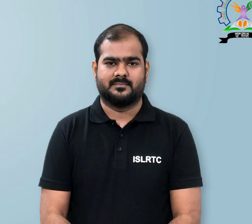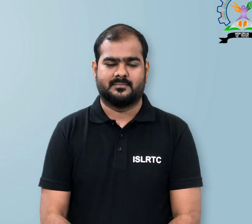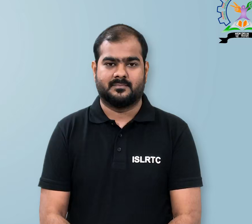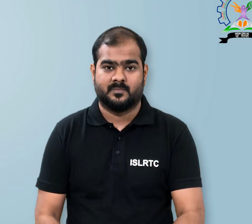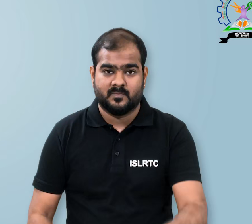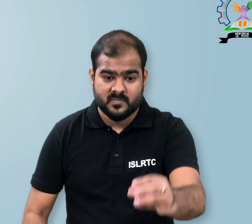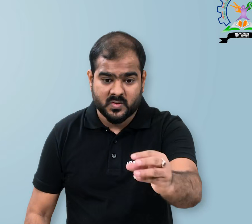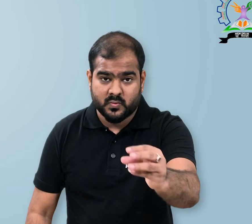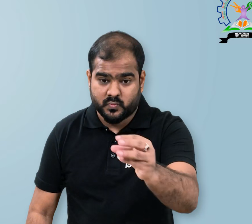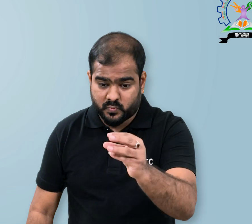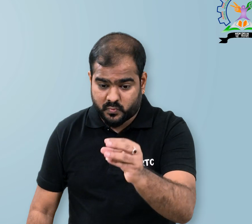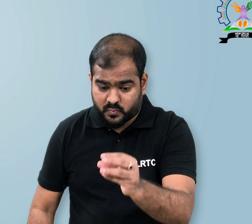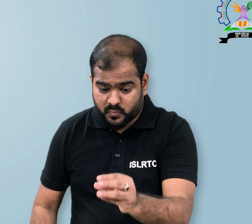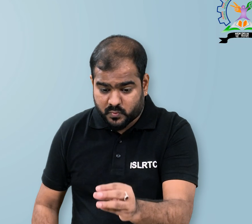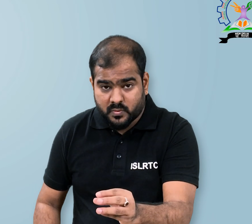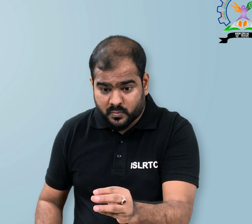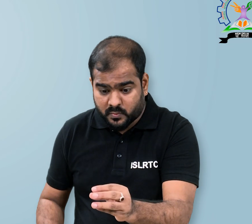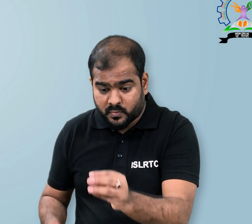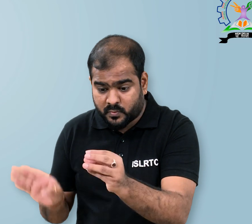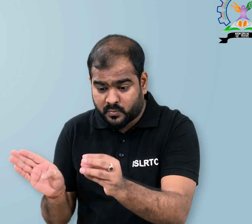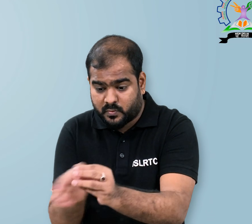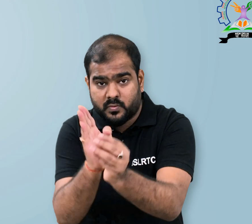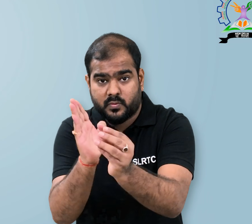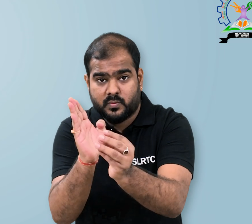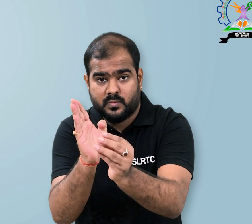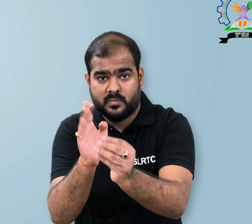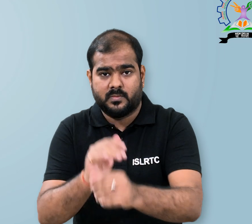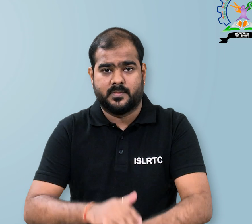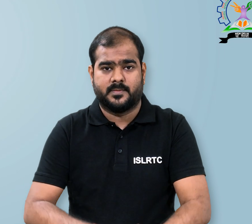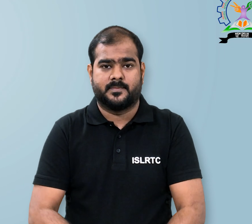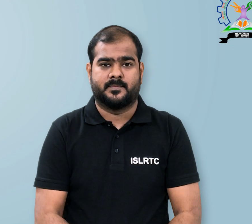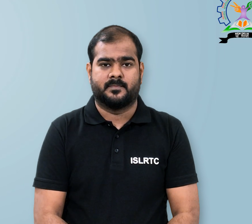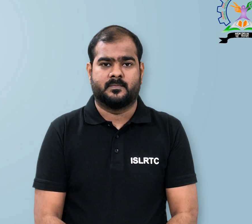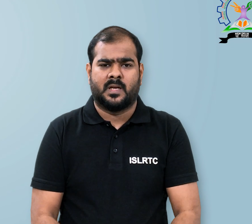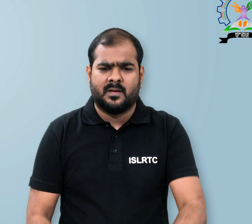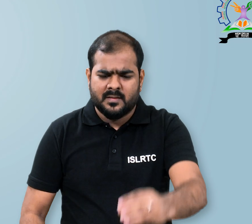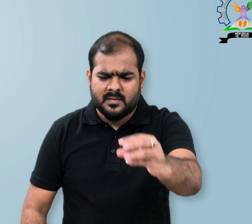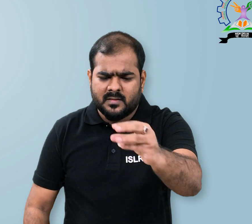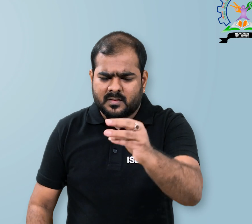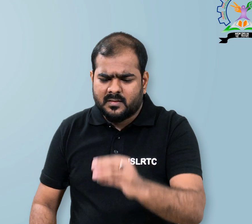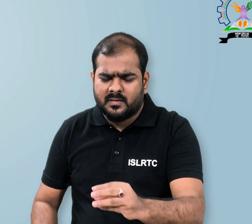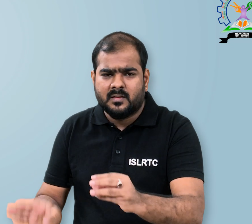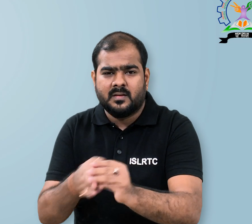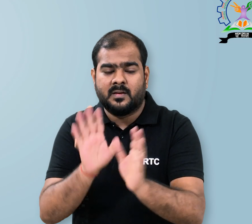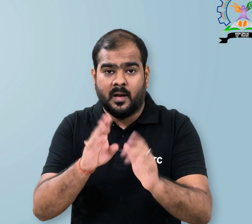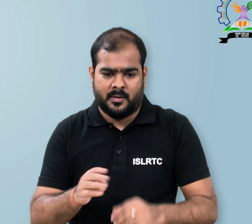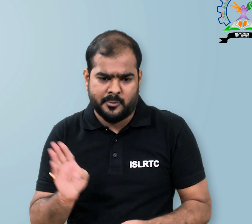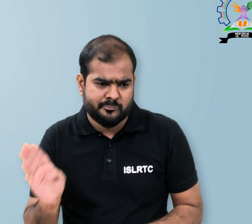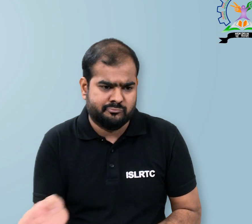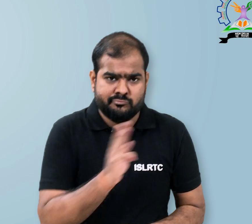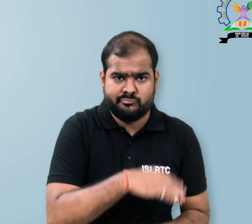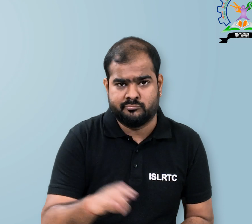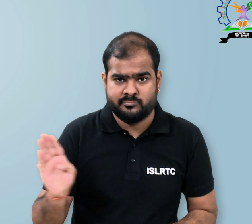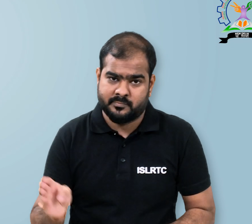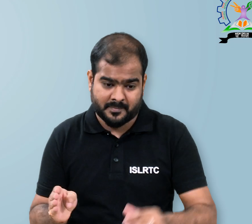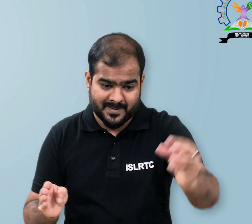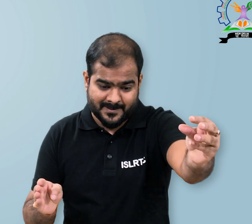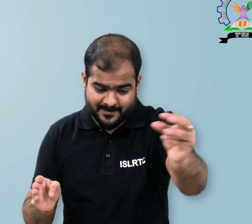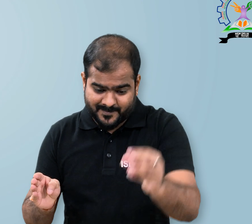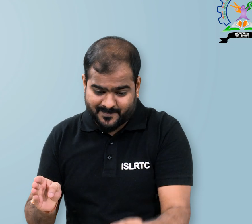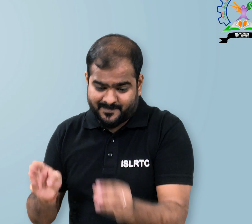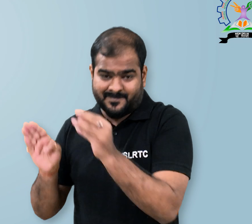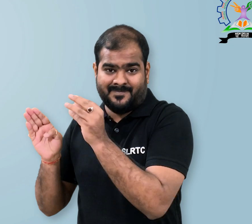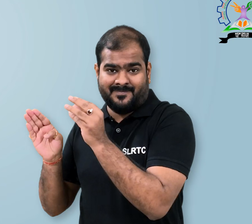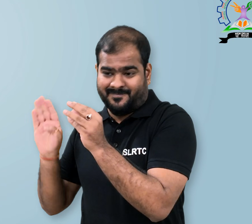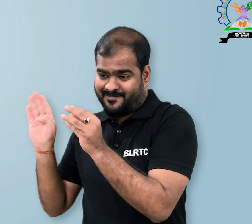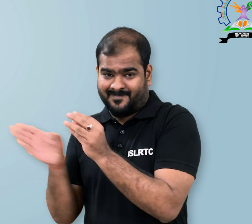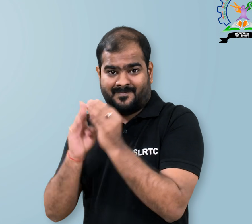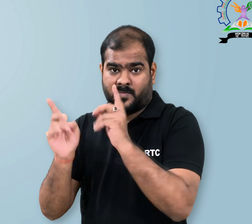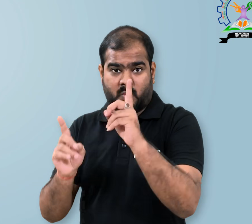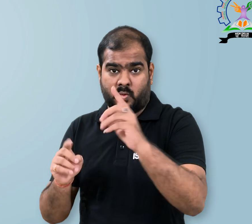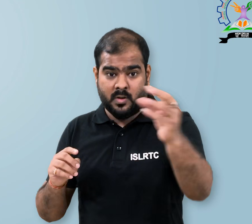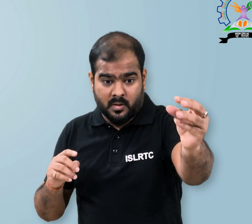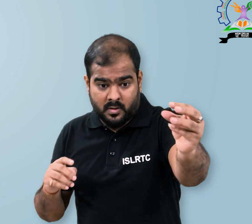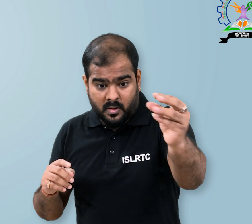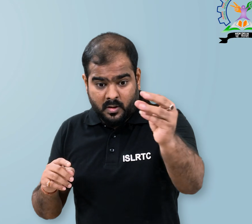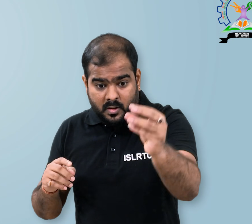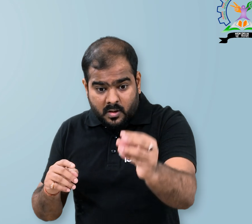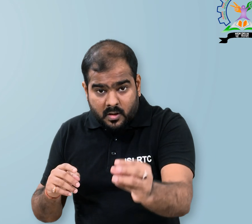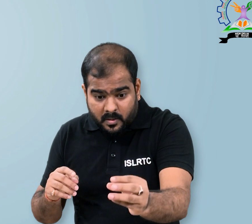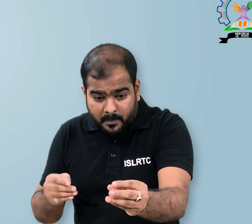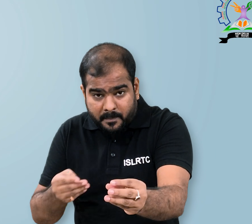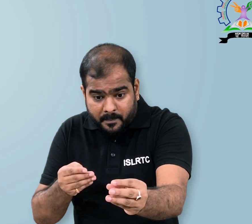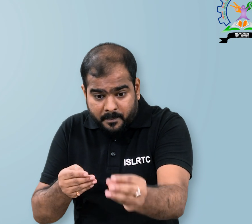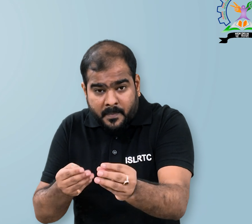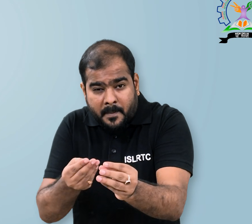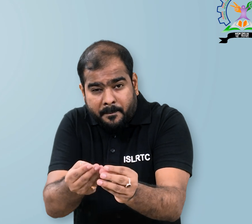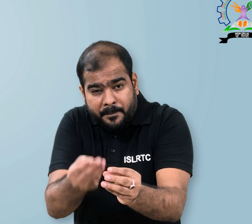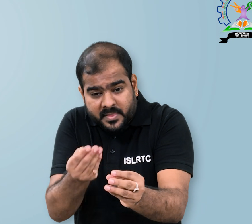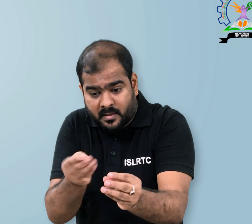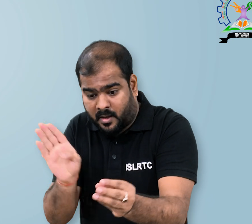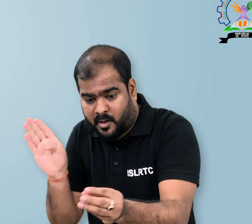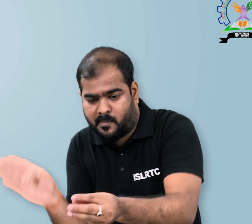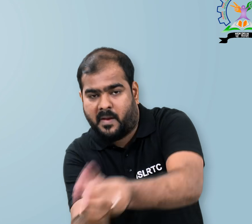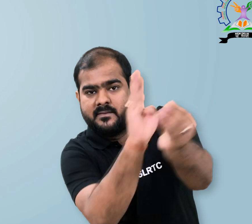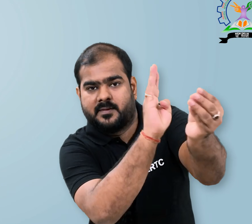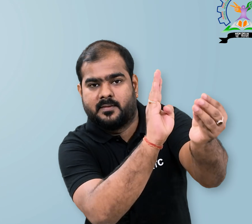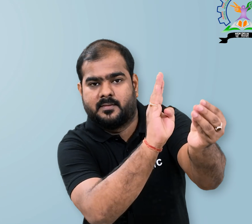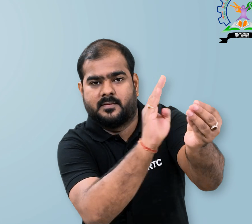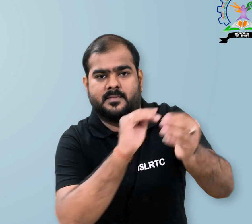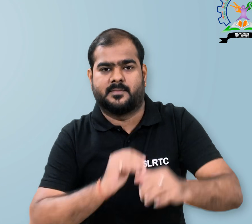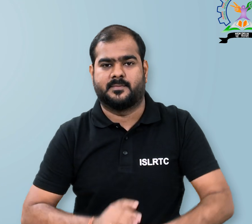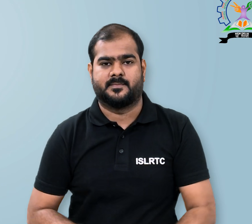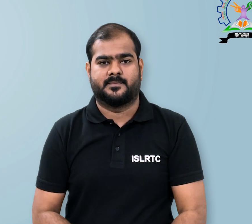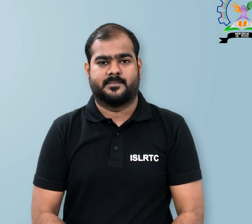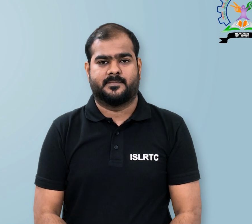Half volley Half volley: A shot where the ball is hit immediately after it bounces on the table.